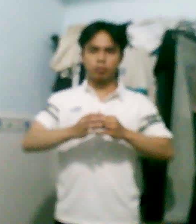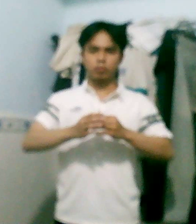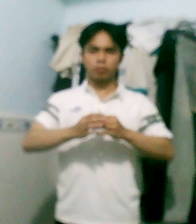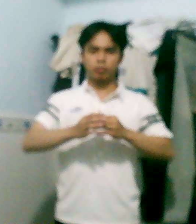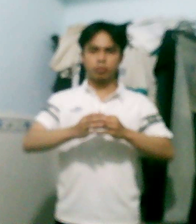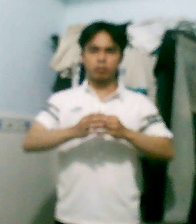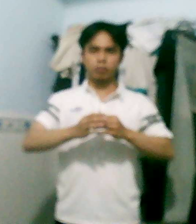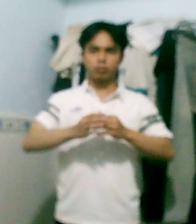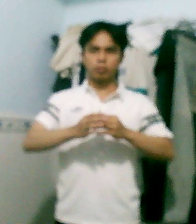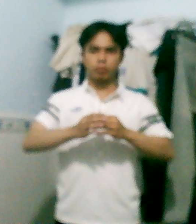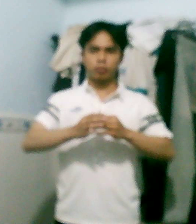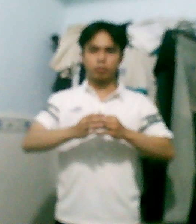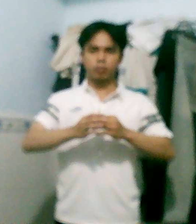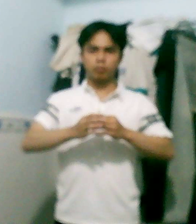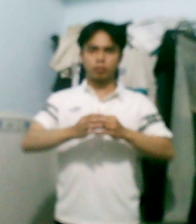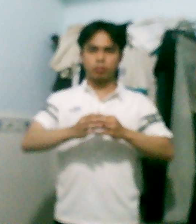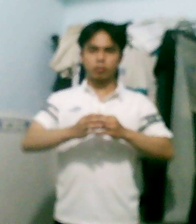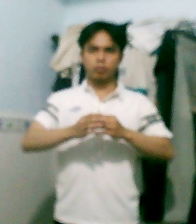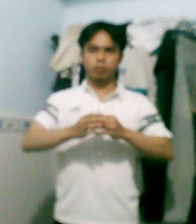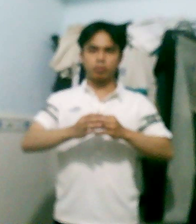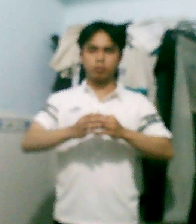nhom